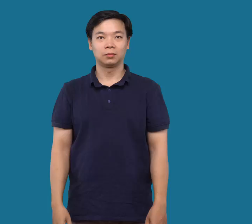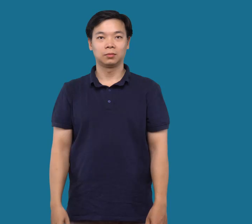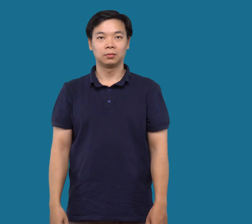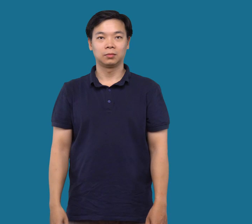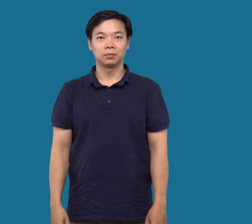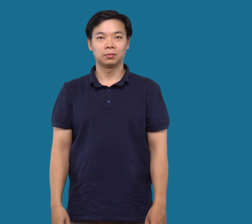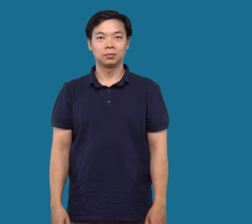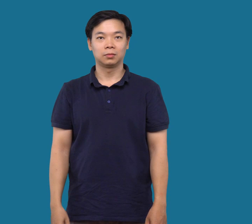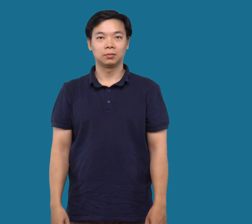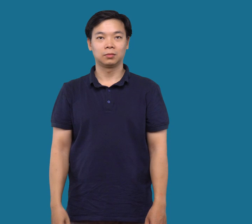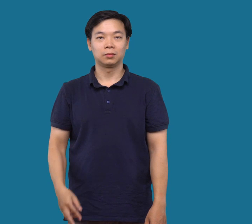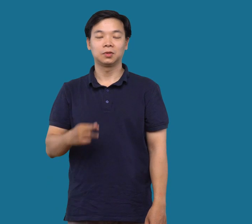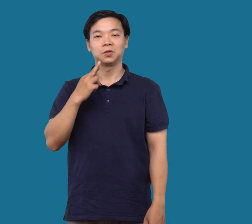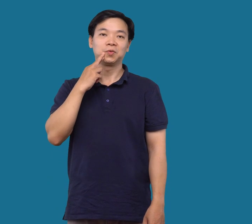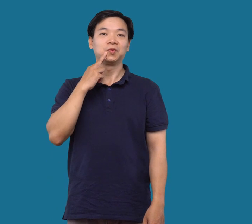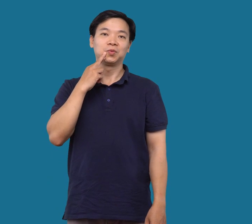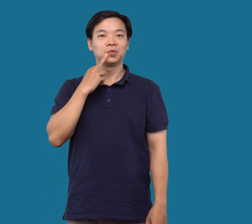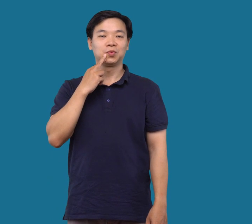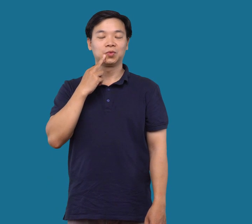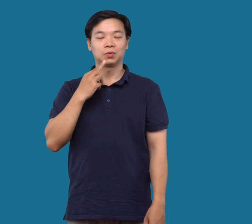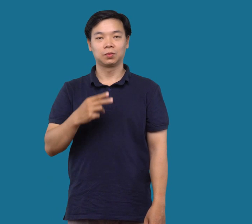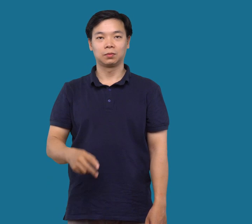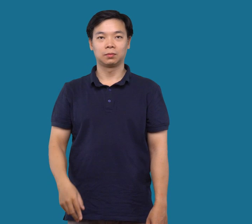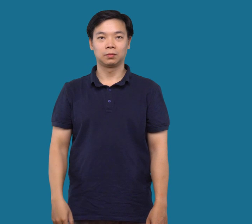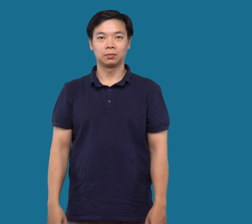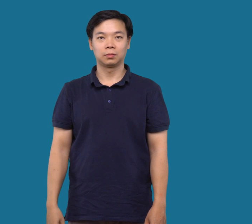rượu